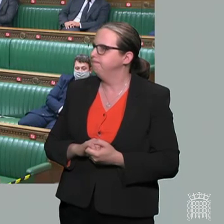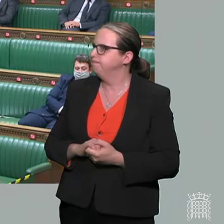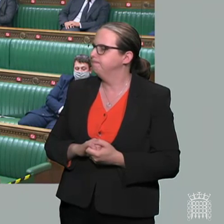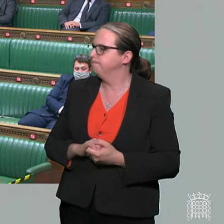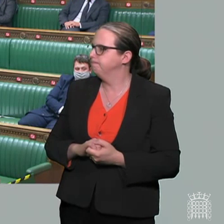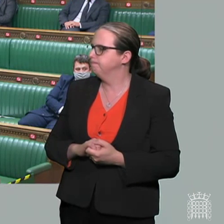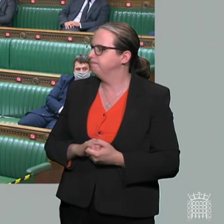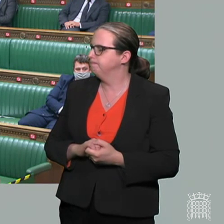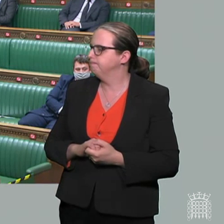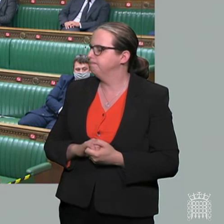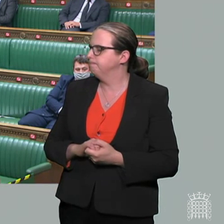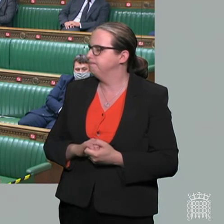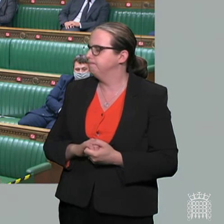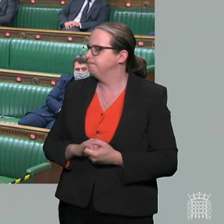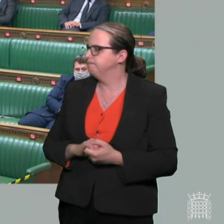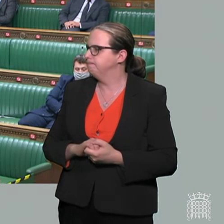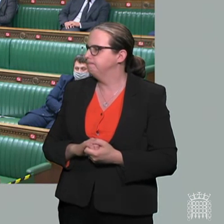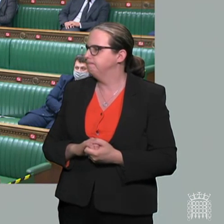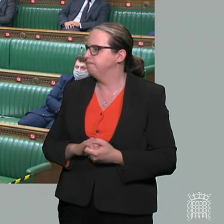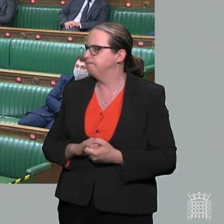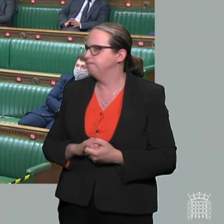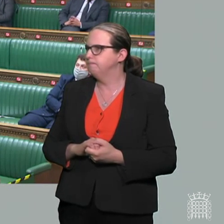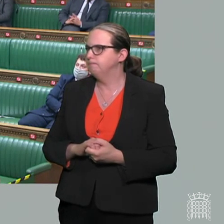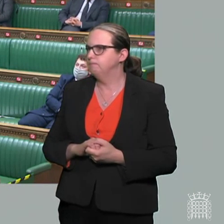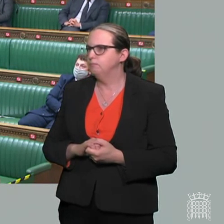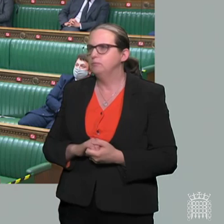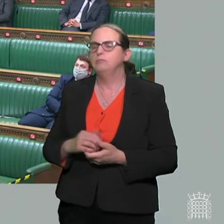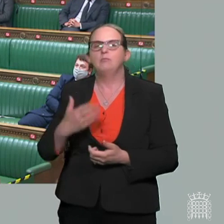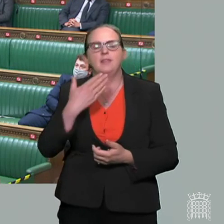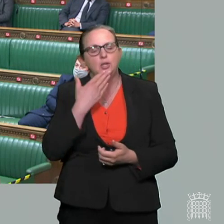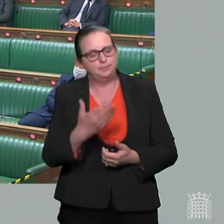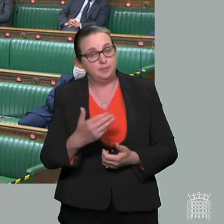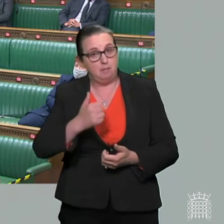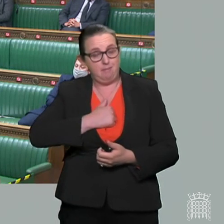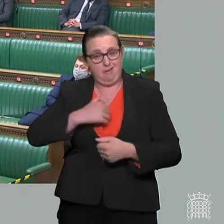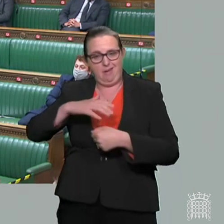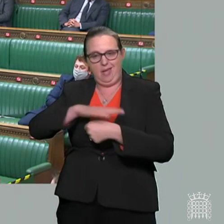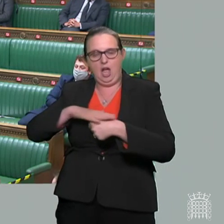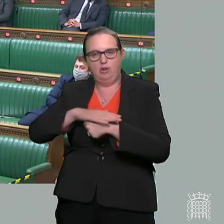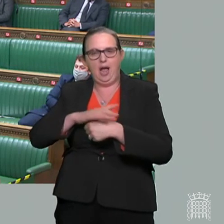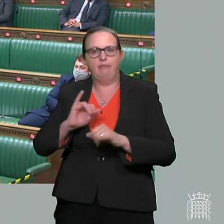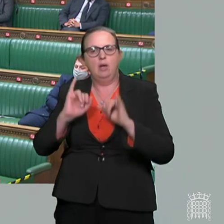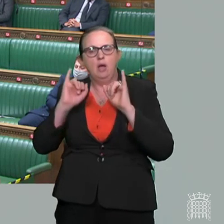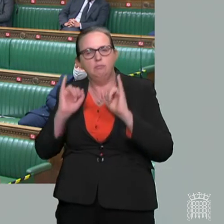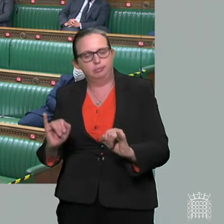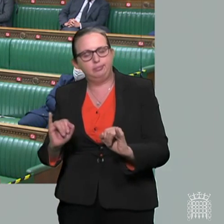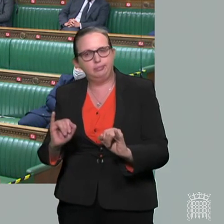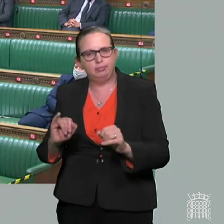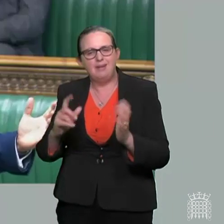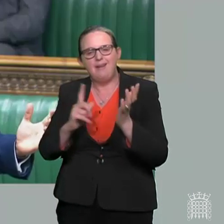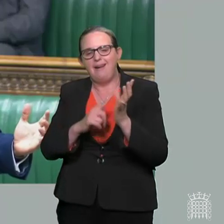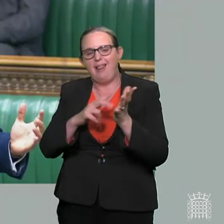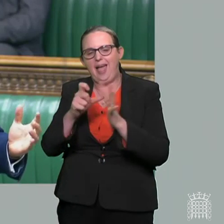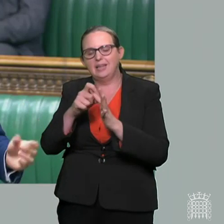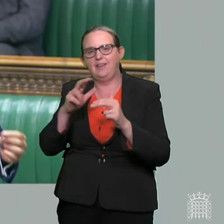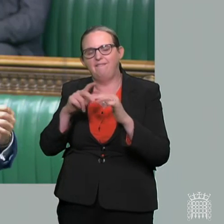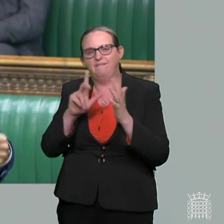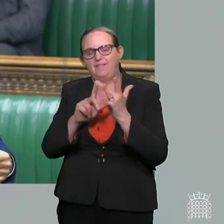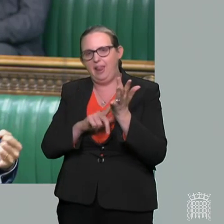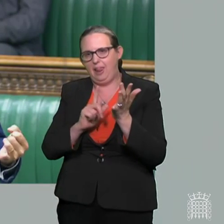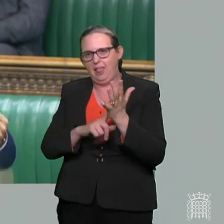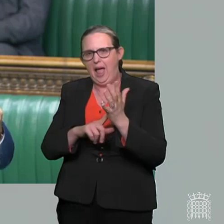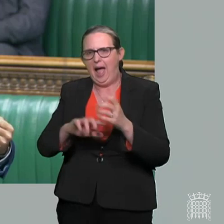The scandalous situation with the noxious gas emissions at Walleys Quarry landfill in my constituency continues.